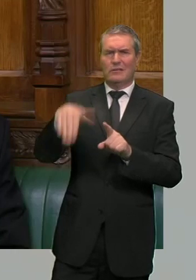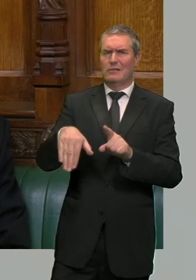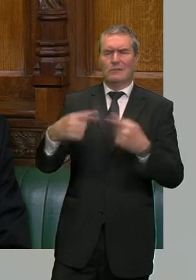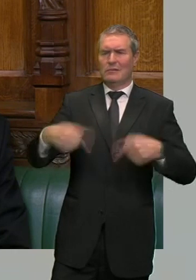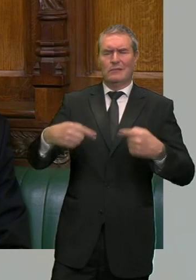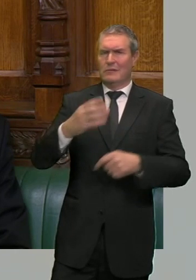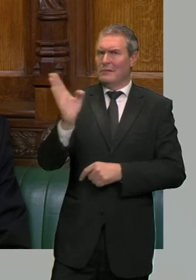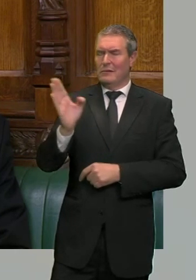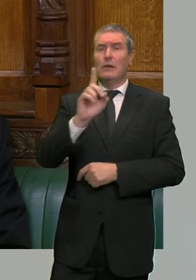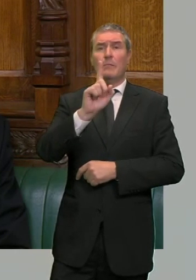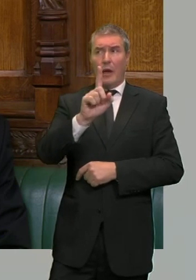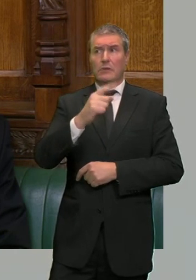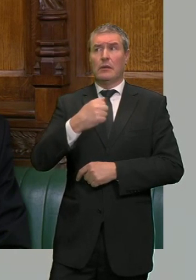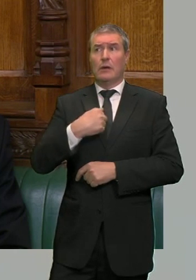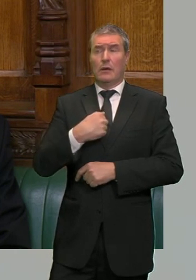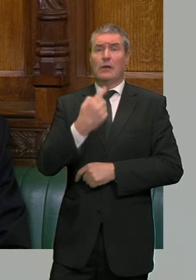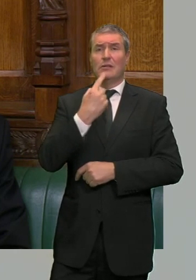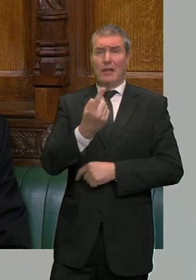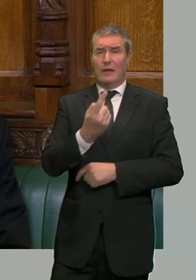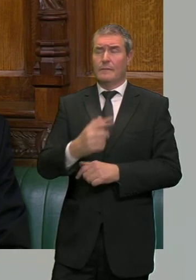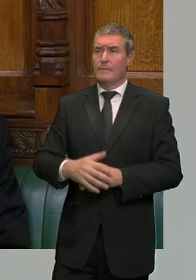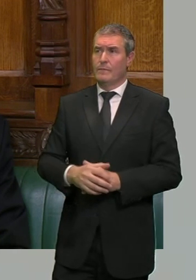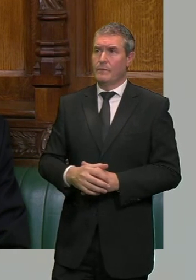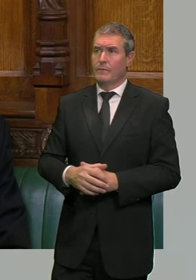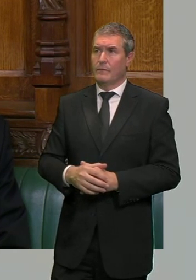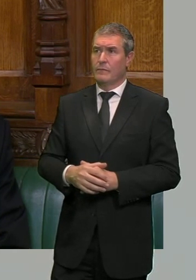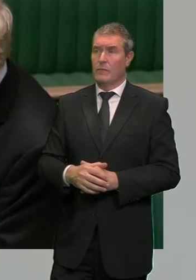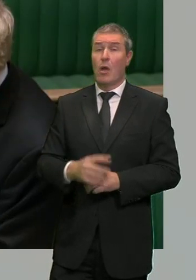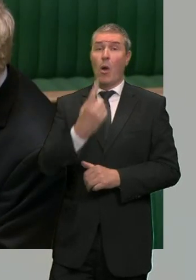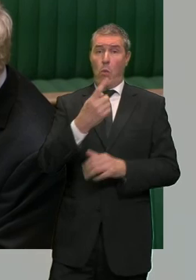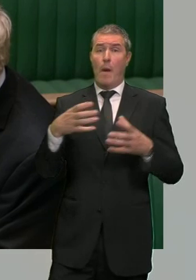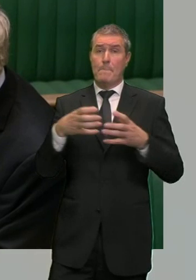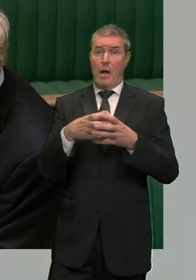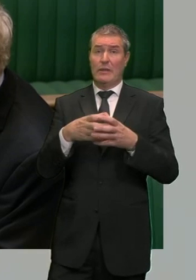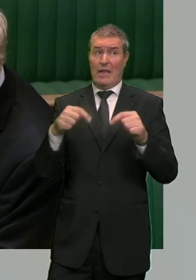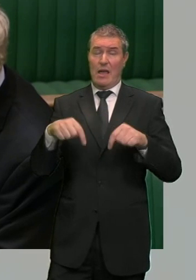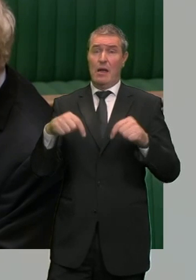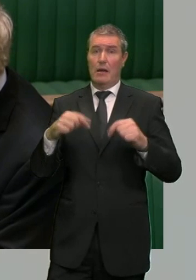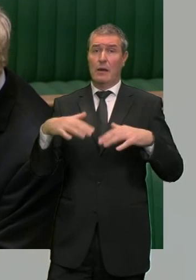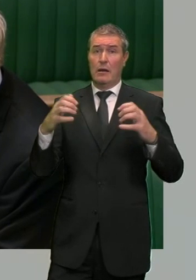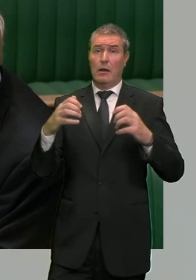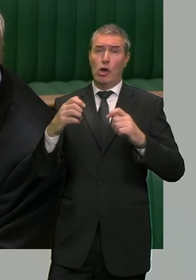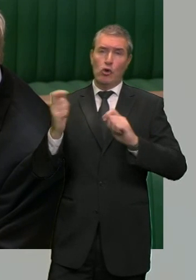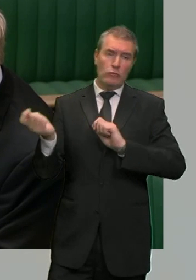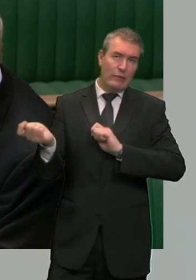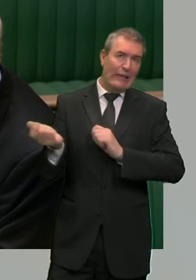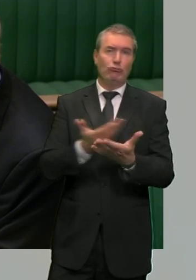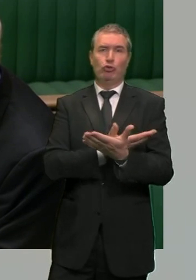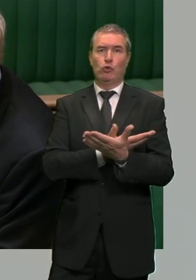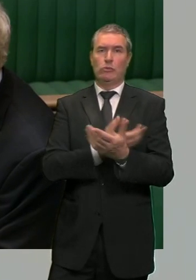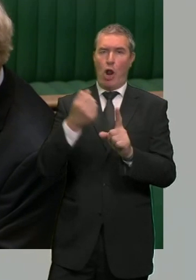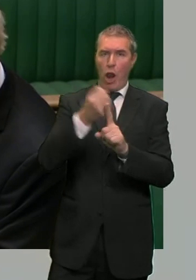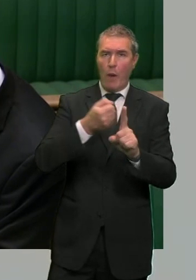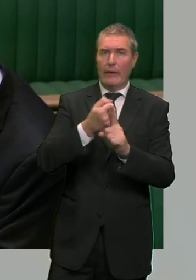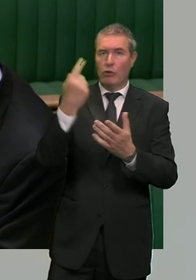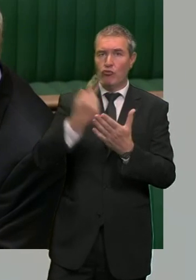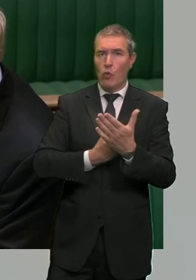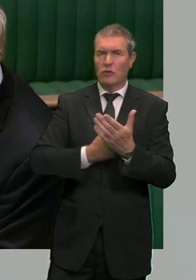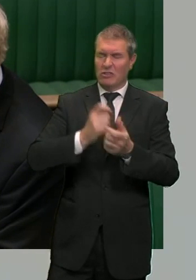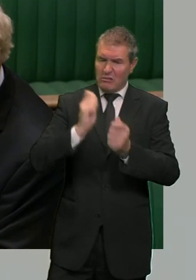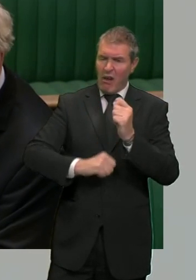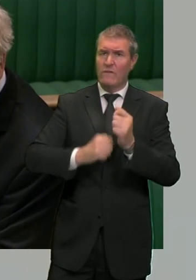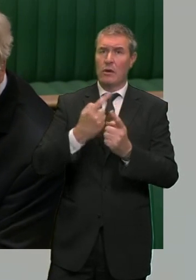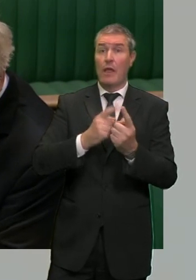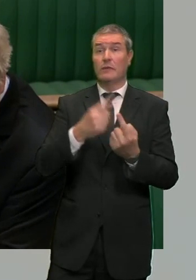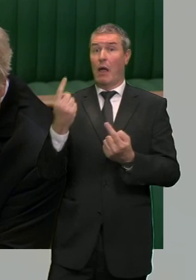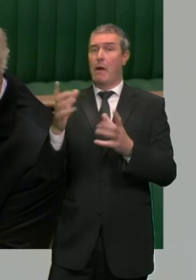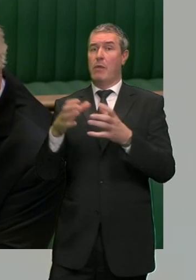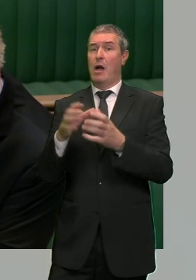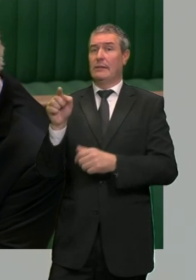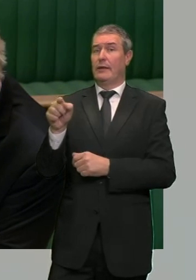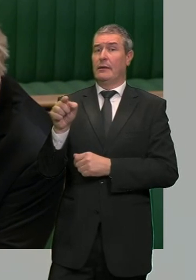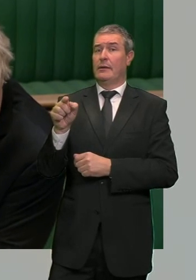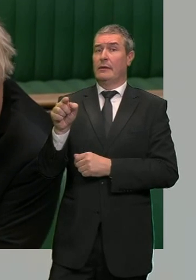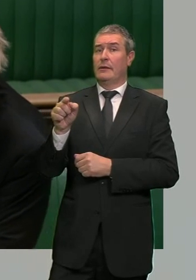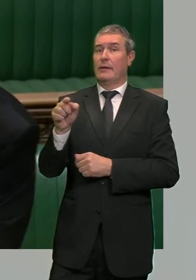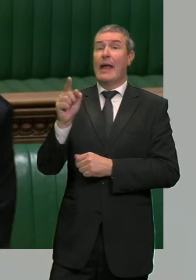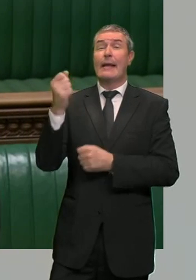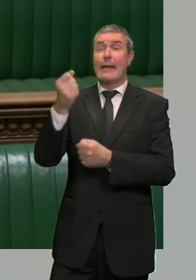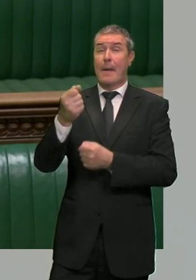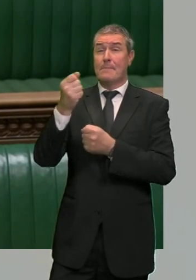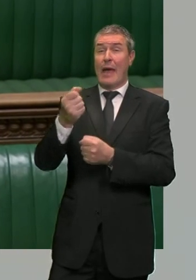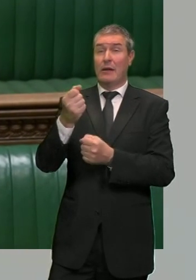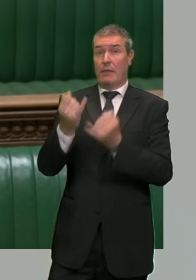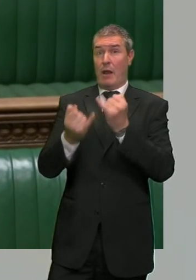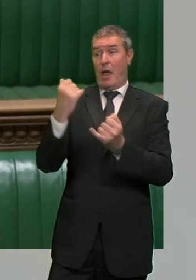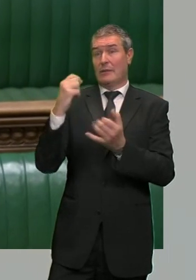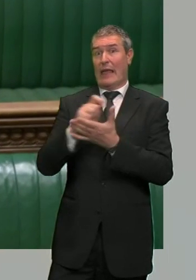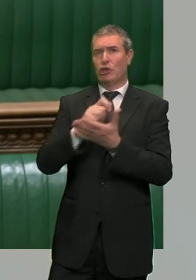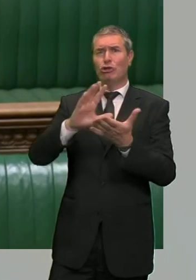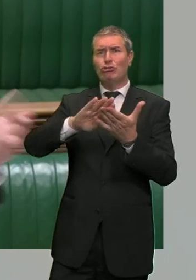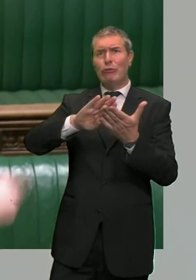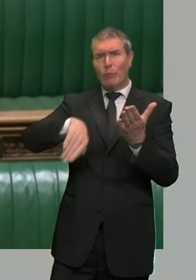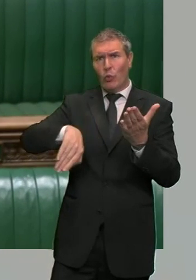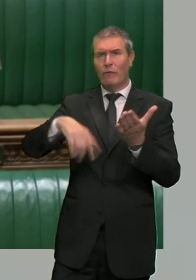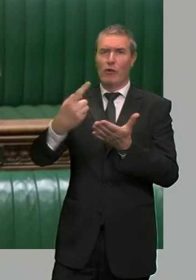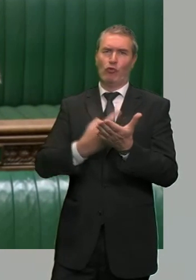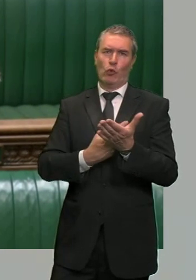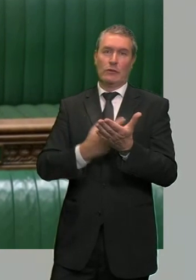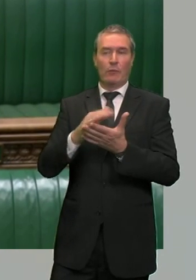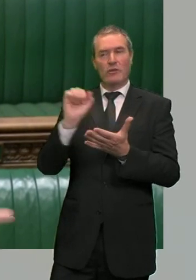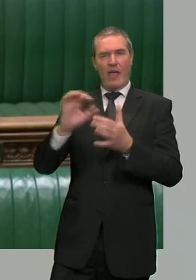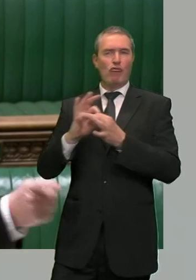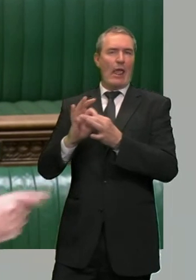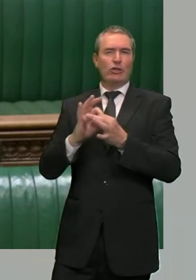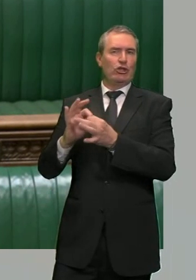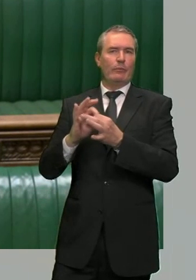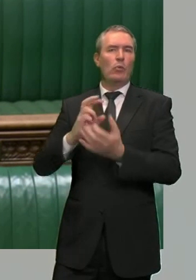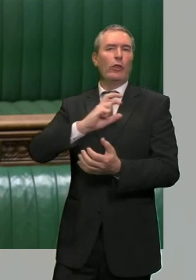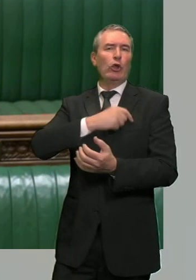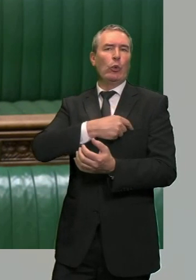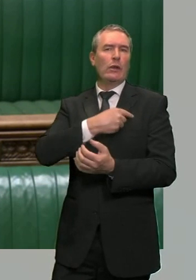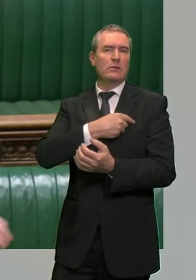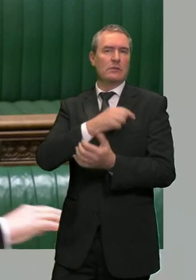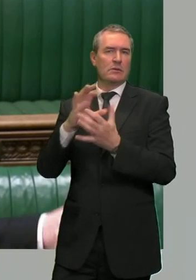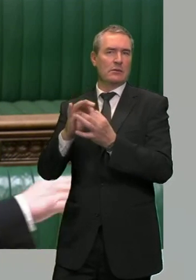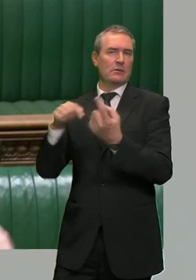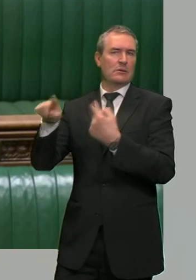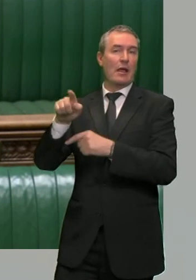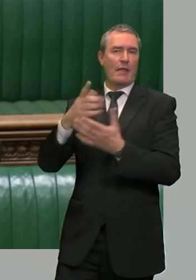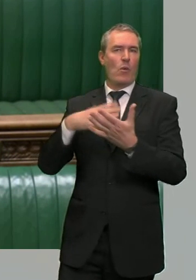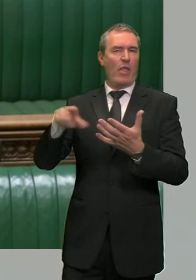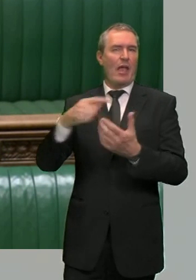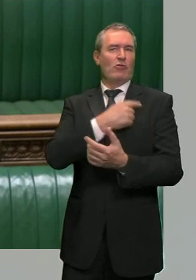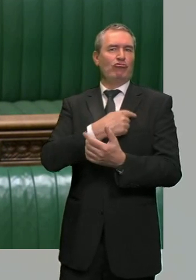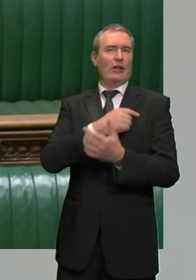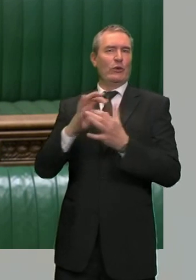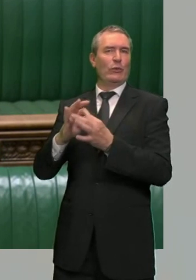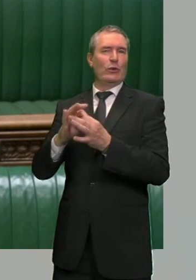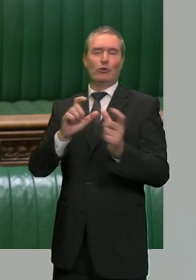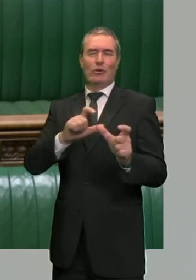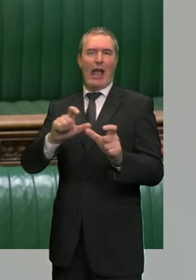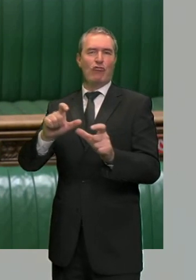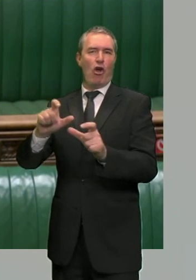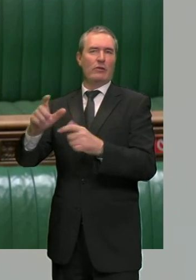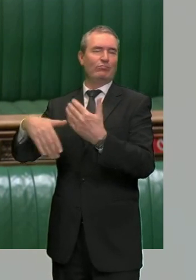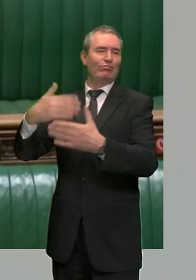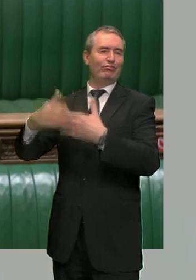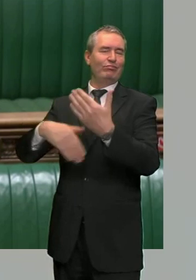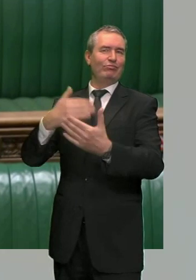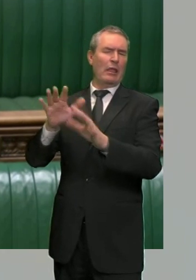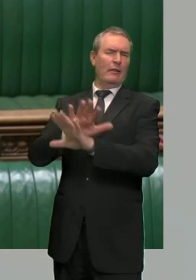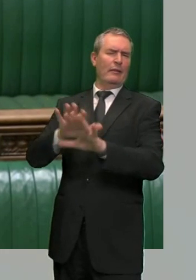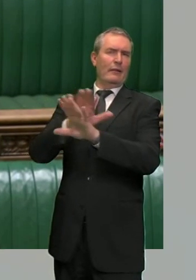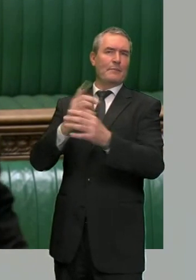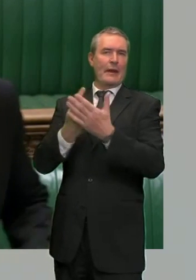What I will say is that there is one party in this place that brought in tough rules on lobbying, and another party that campaigned at the last election to get rid of those rules because of its relationship with the trade unions, because it wanted them to continue in the obscure, opaque way in which they were being run,